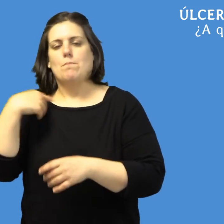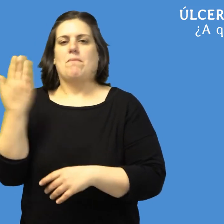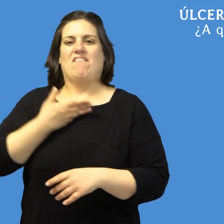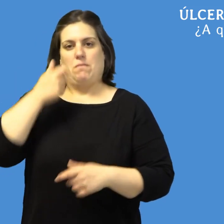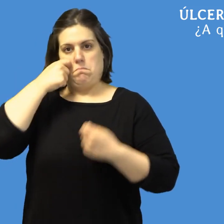afectar